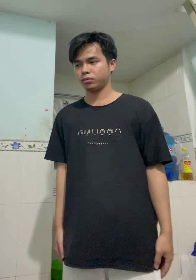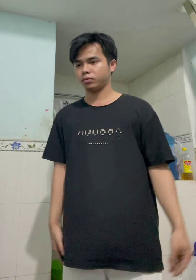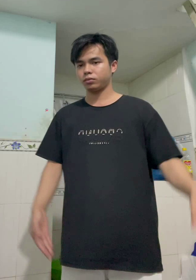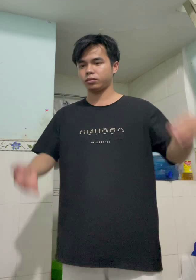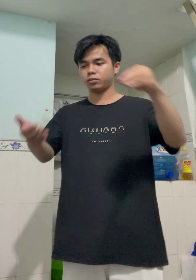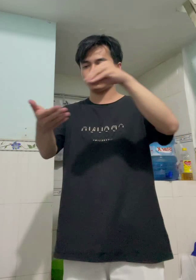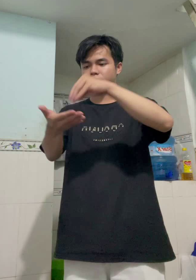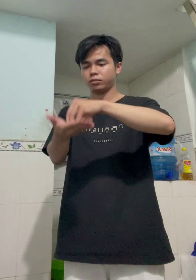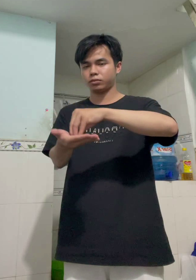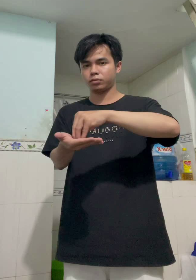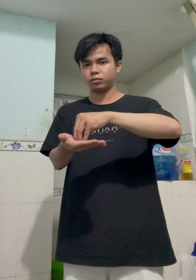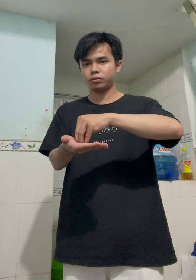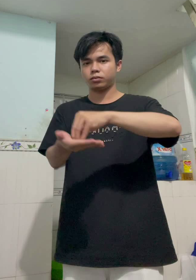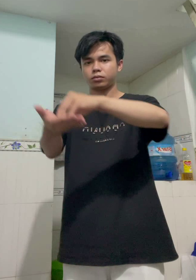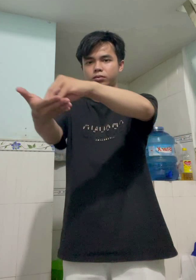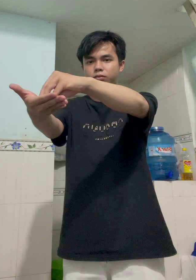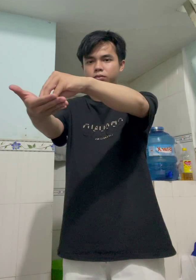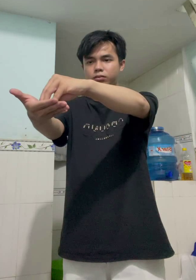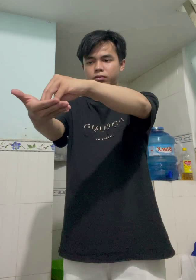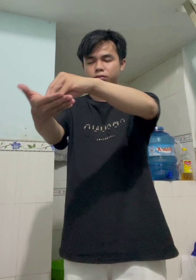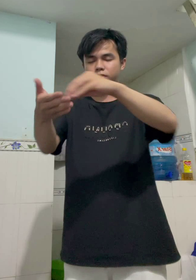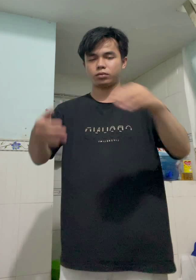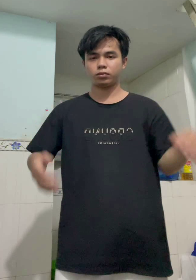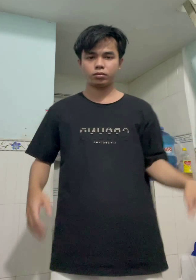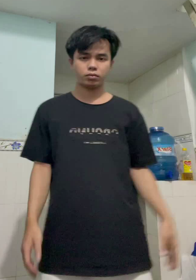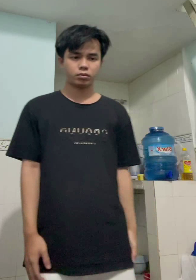san pham